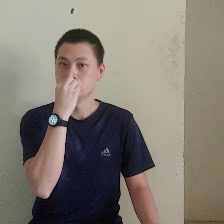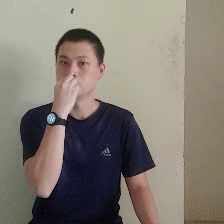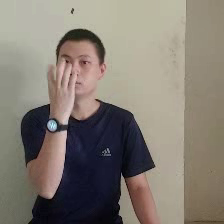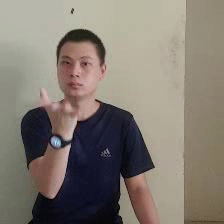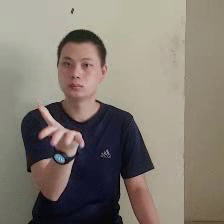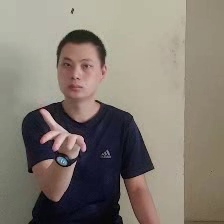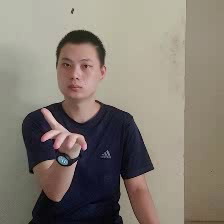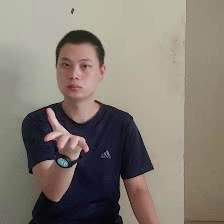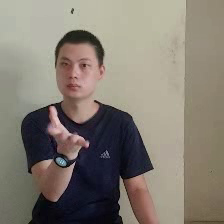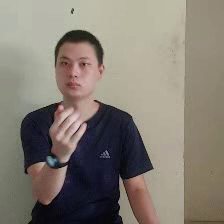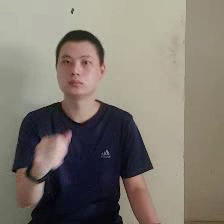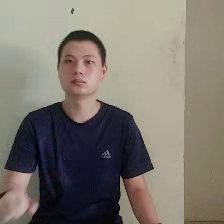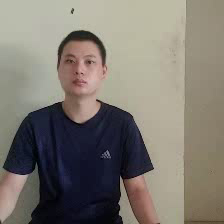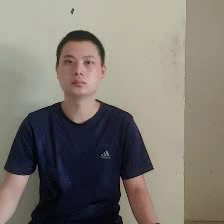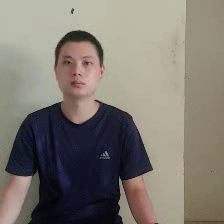Cảm ơn